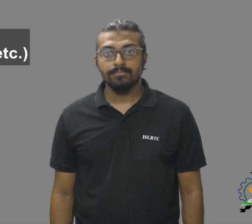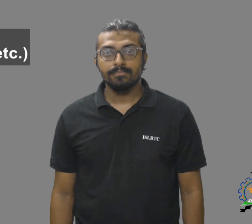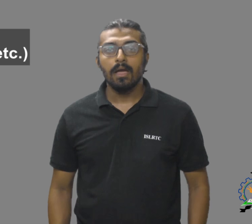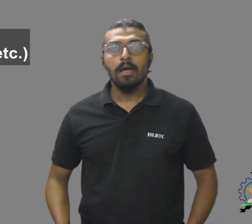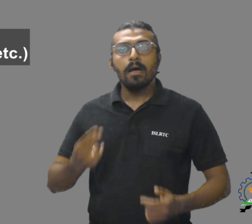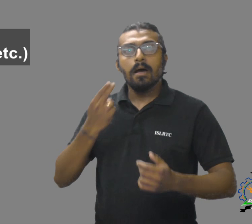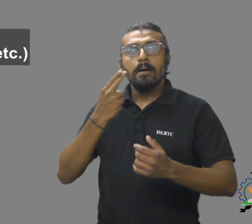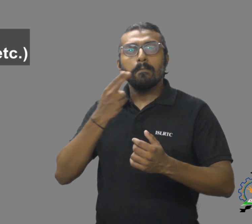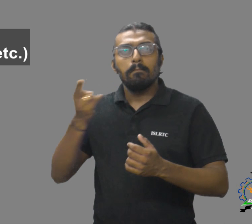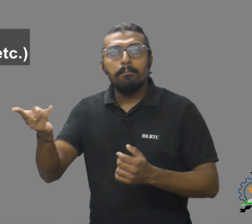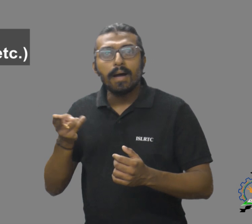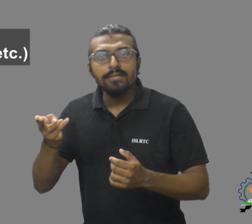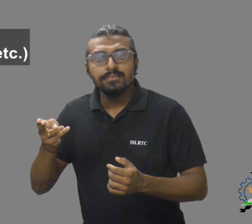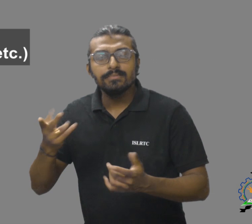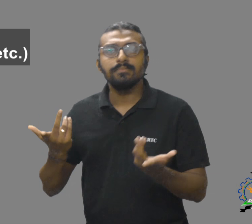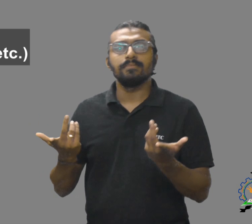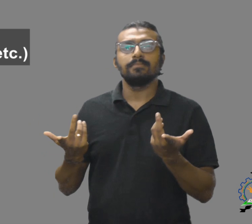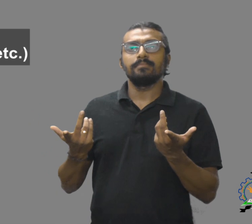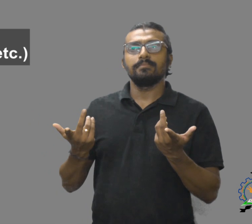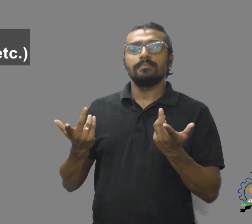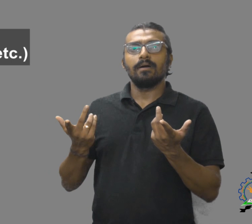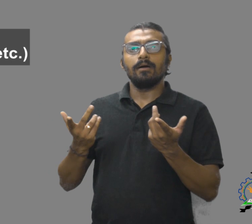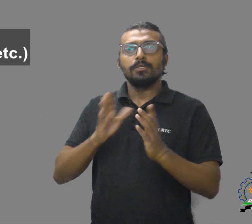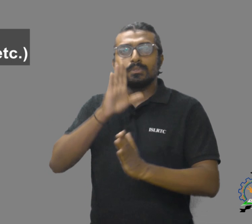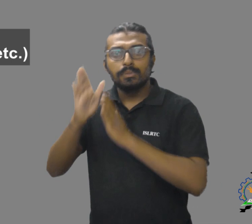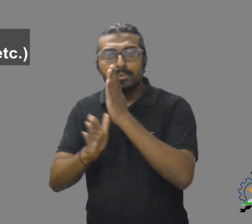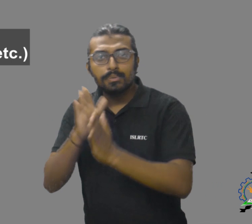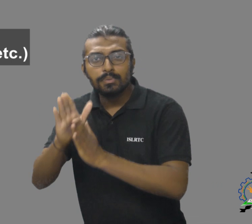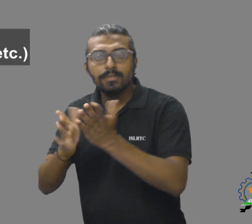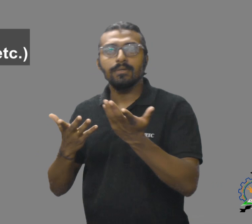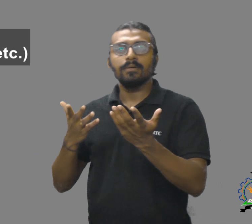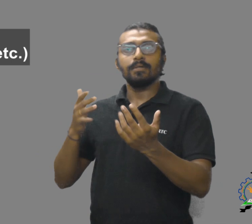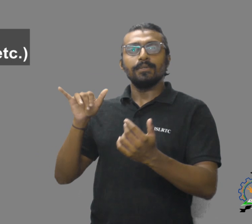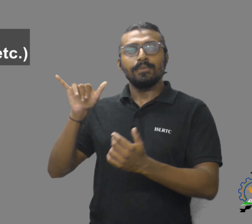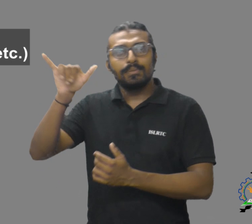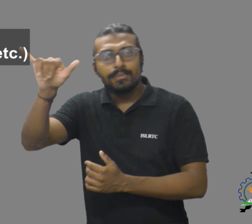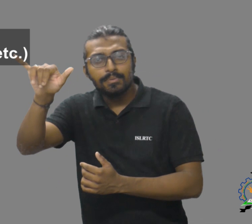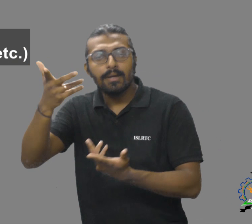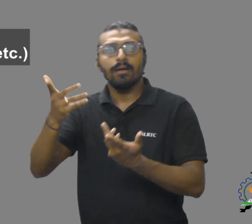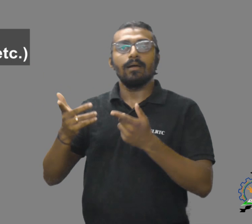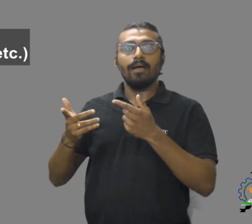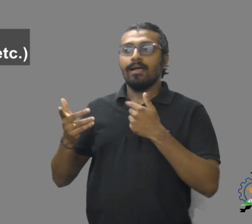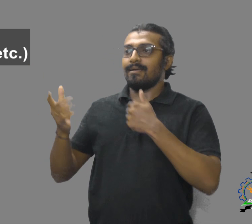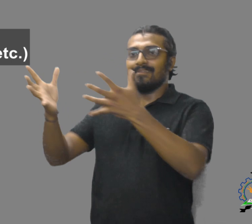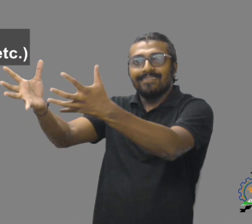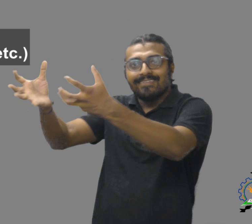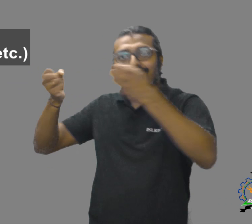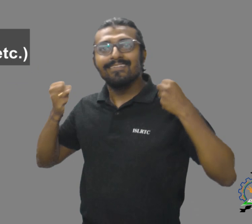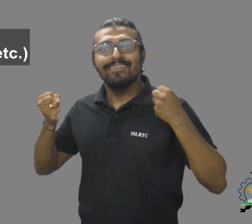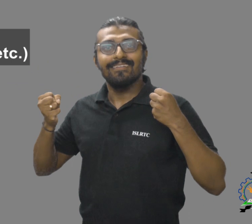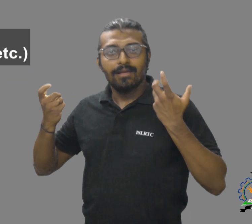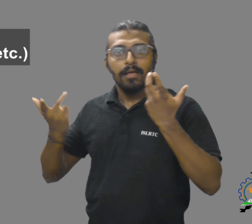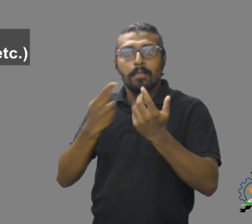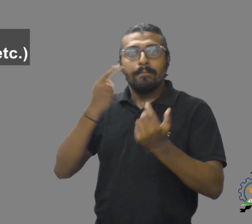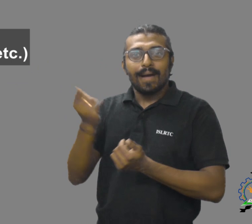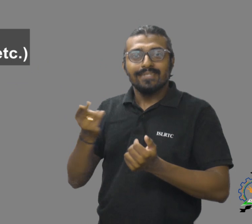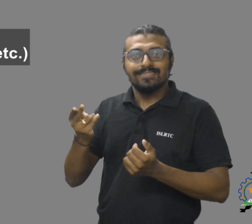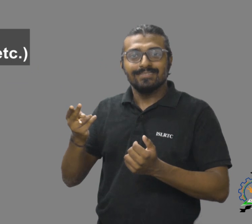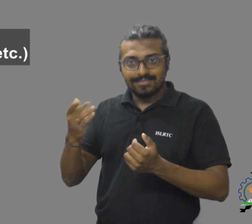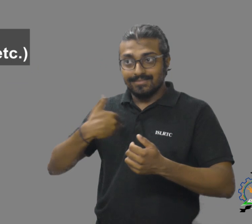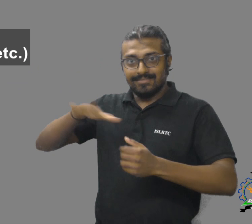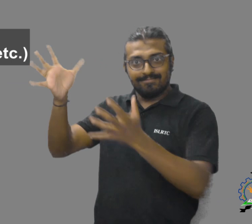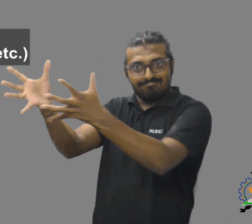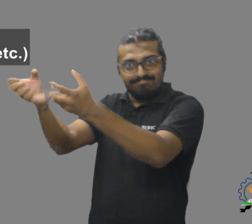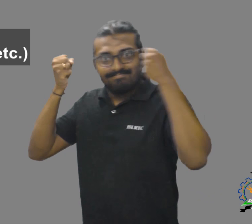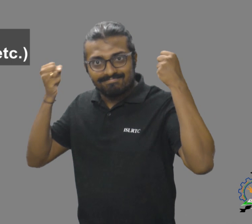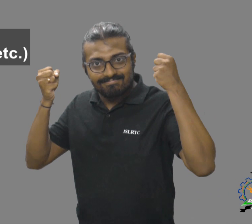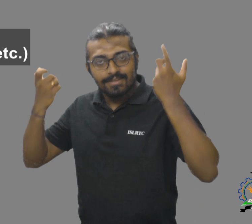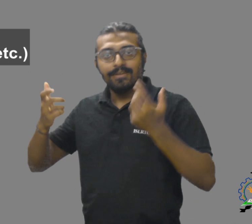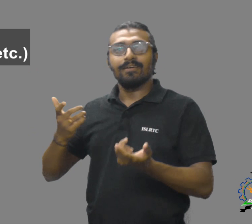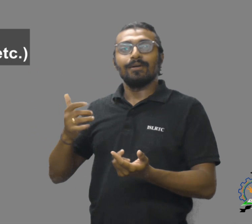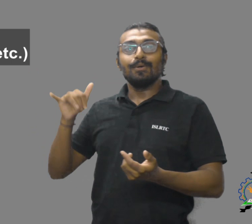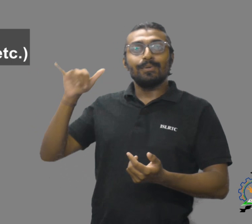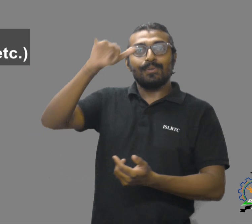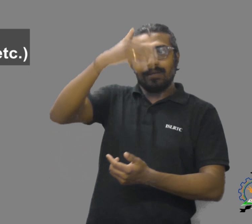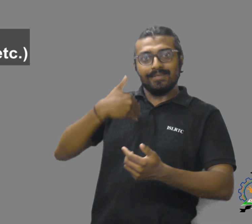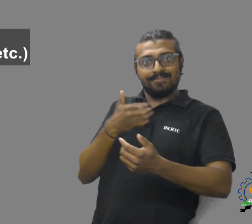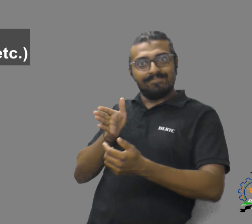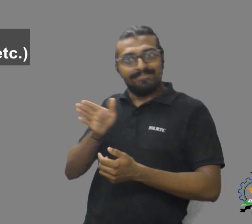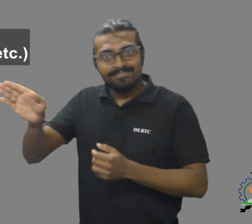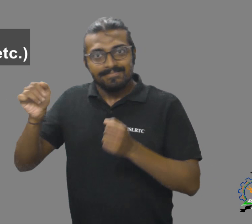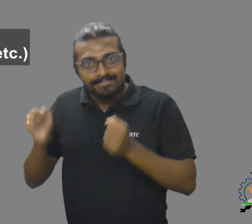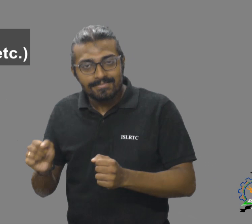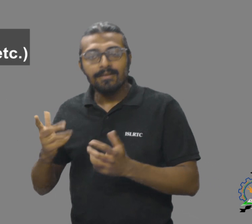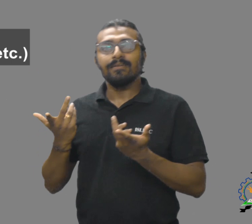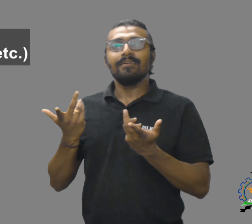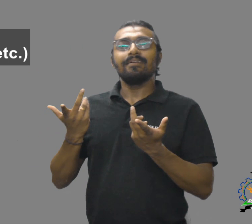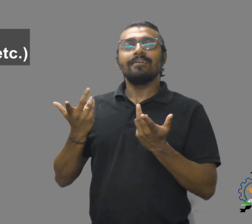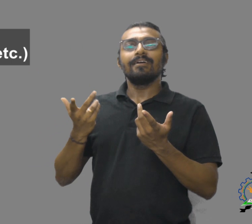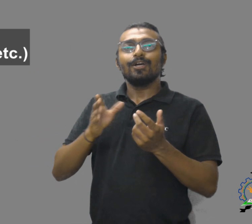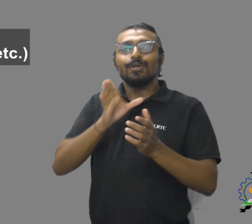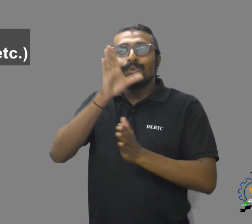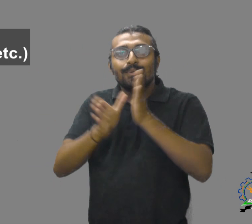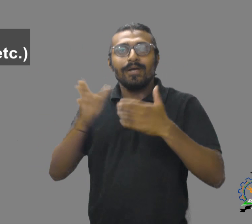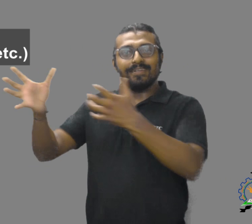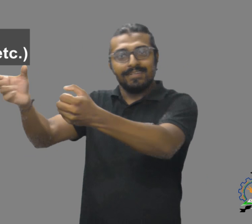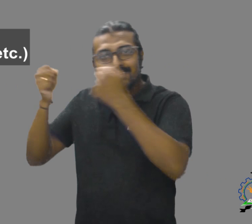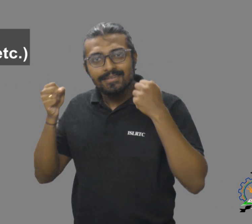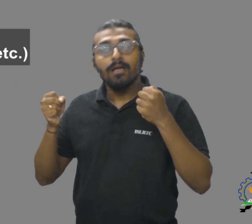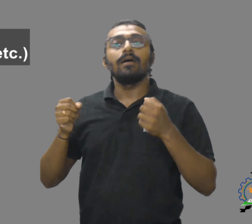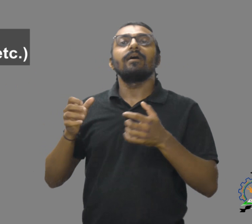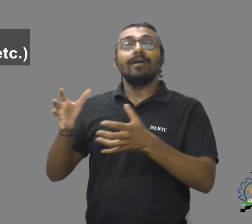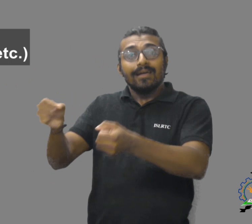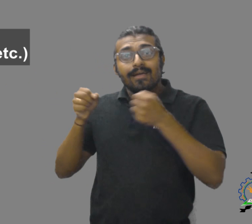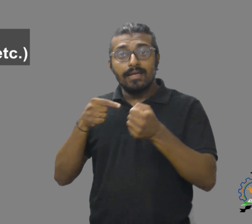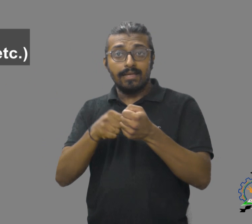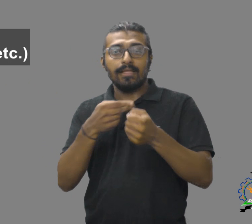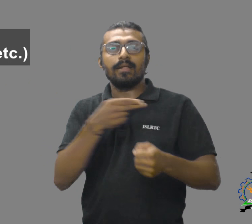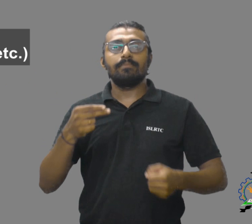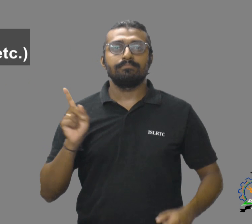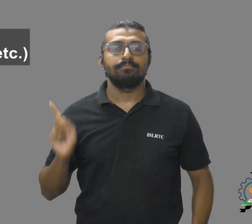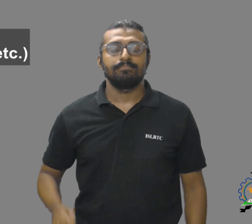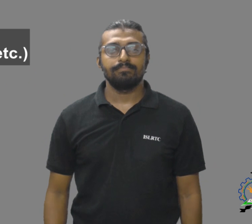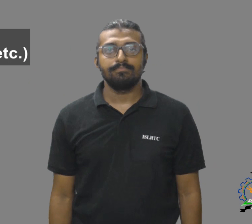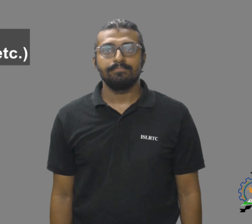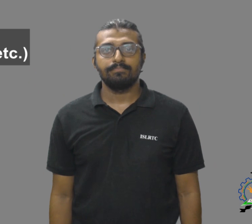Catch (A Train Bus Etc)